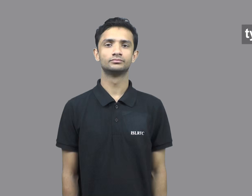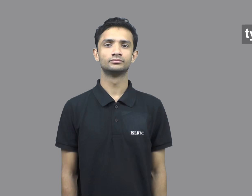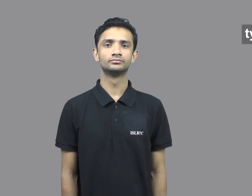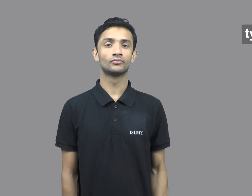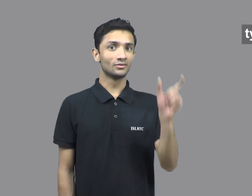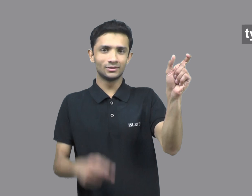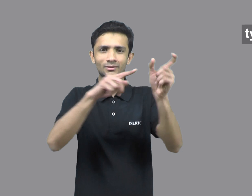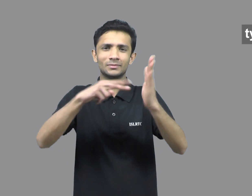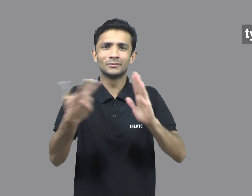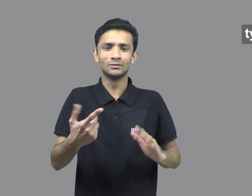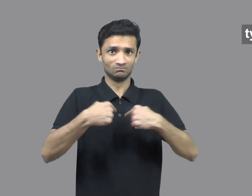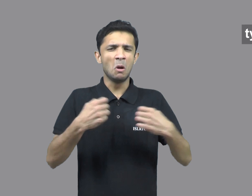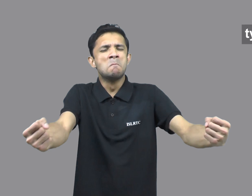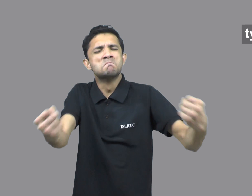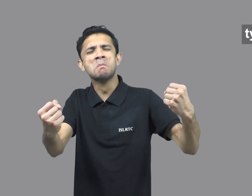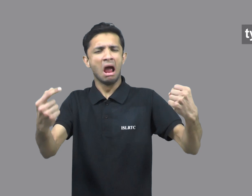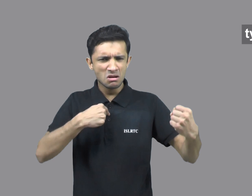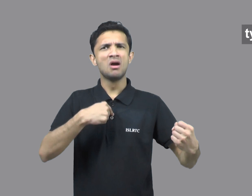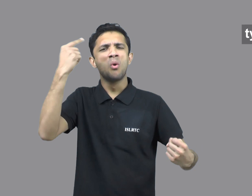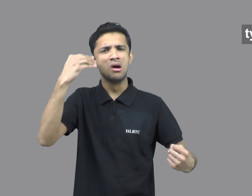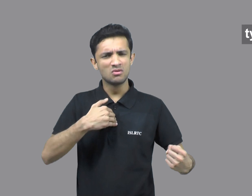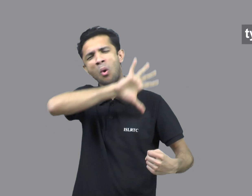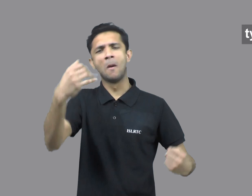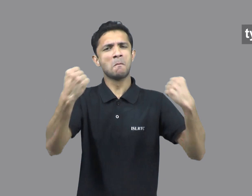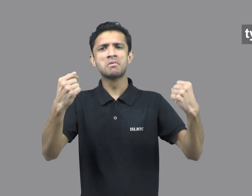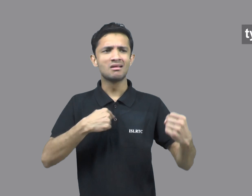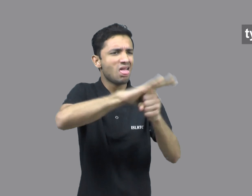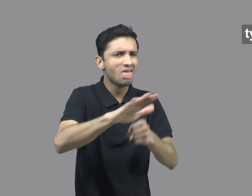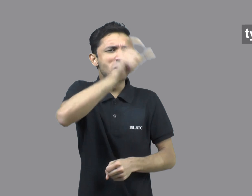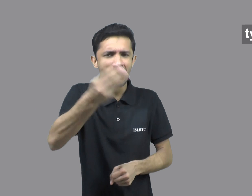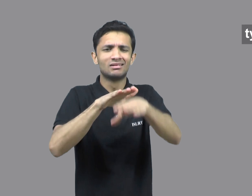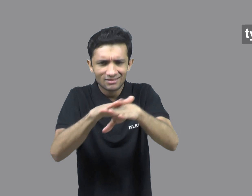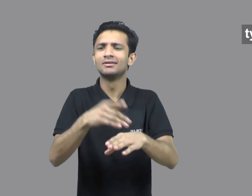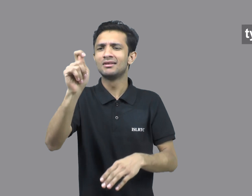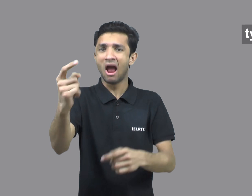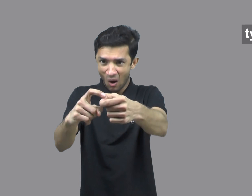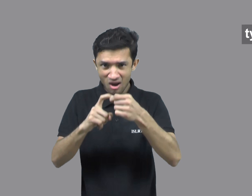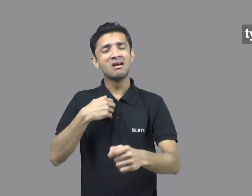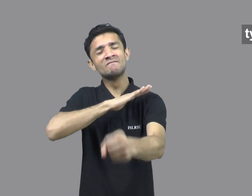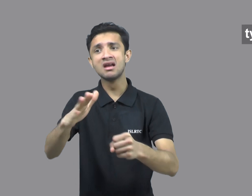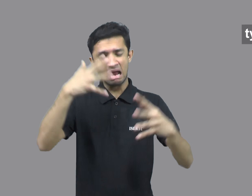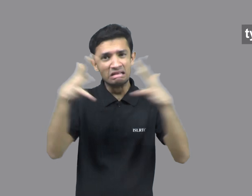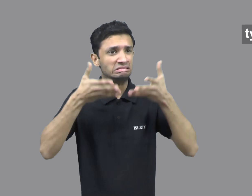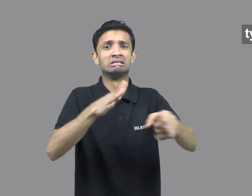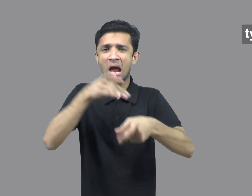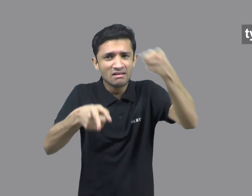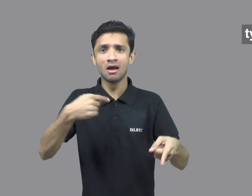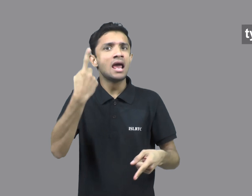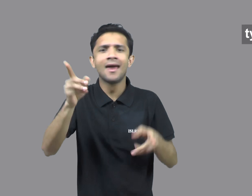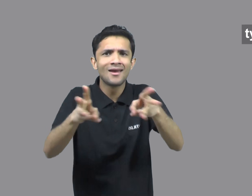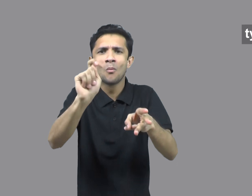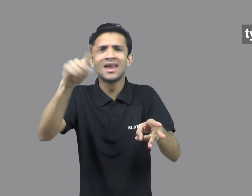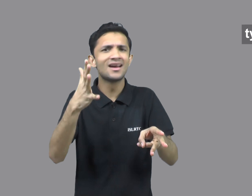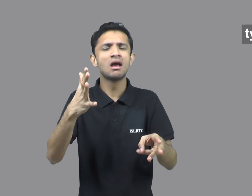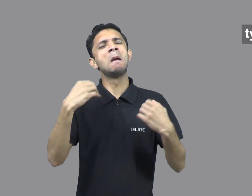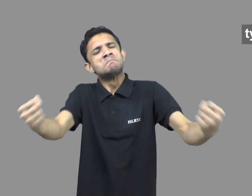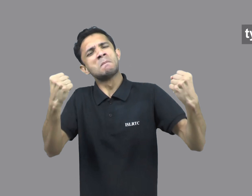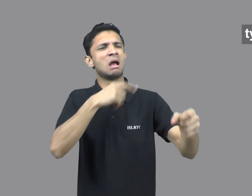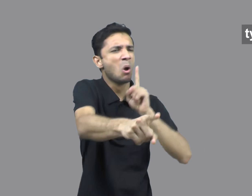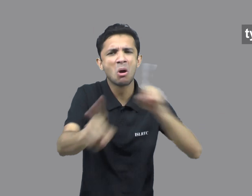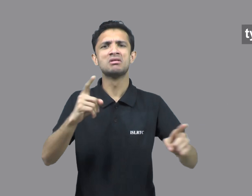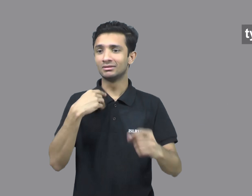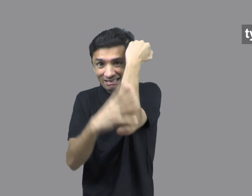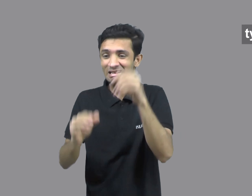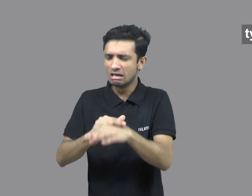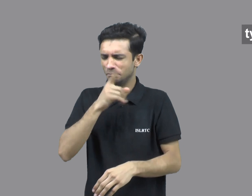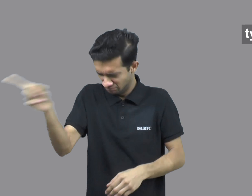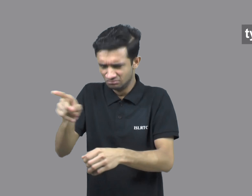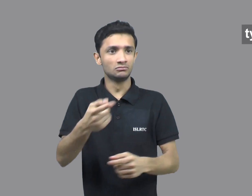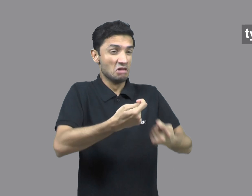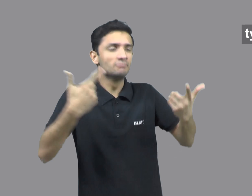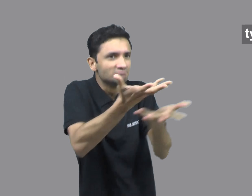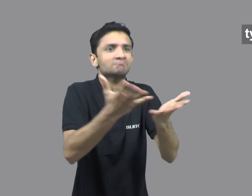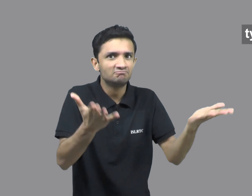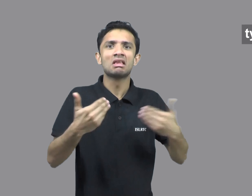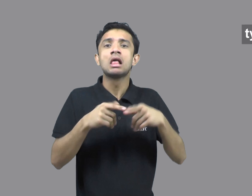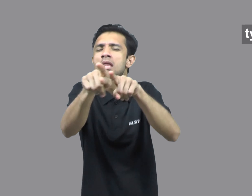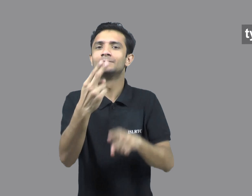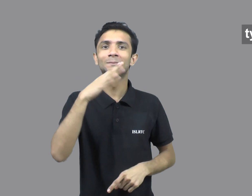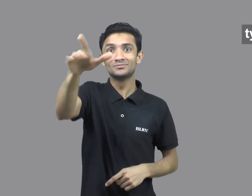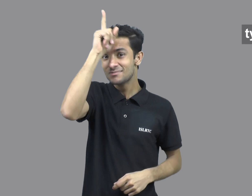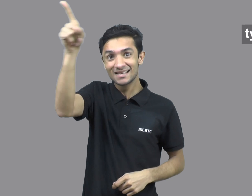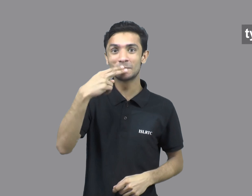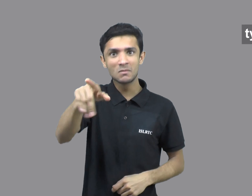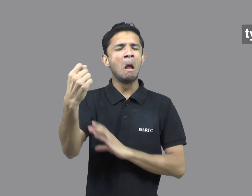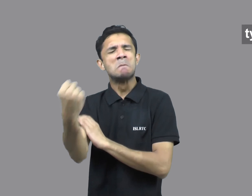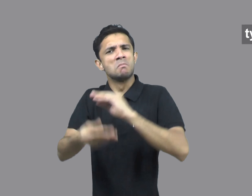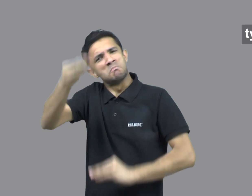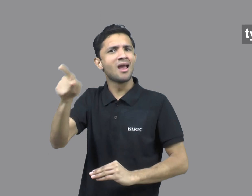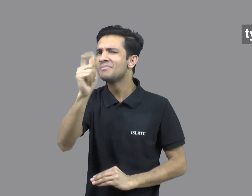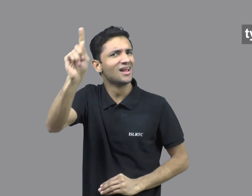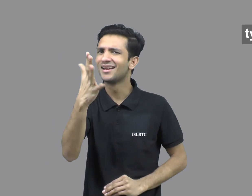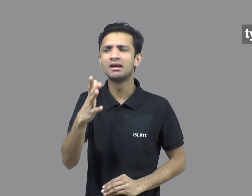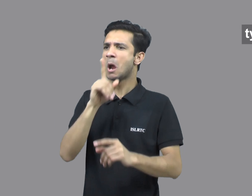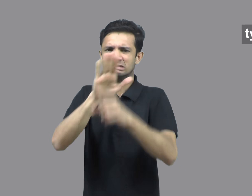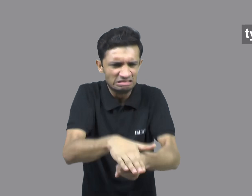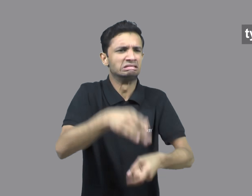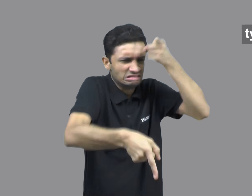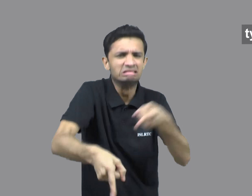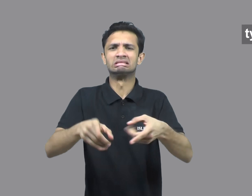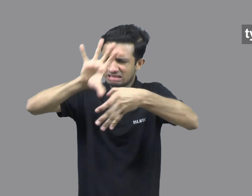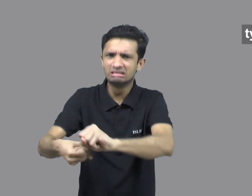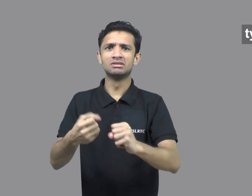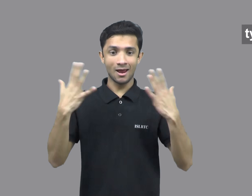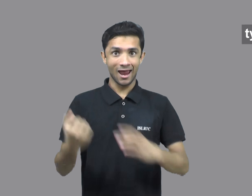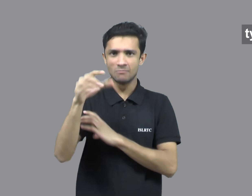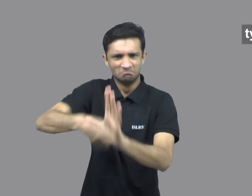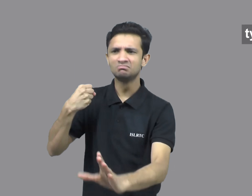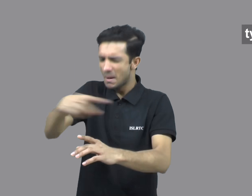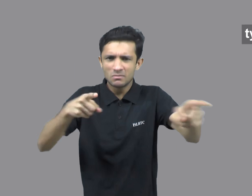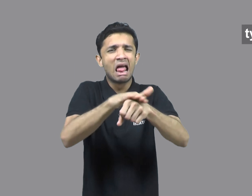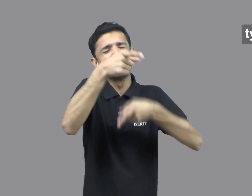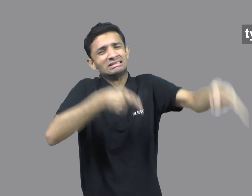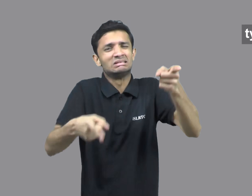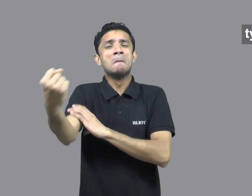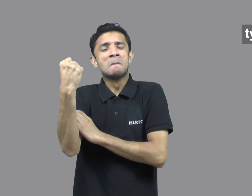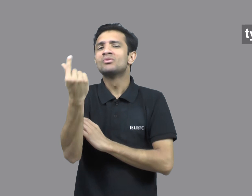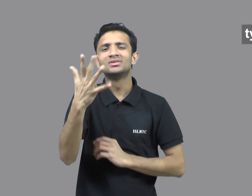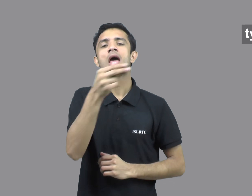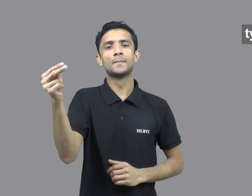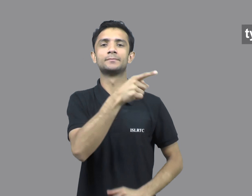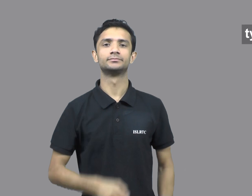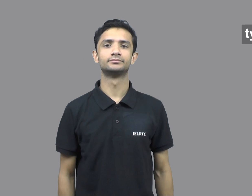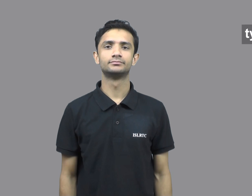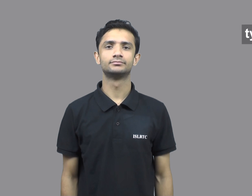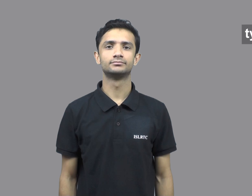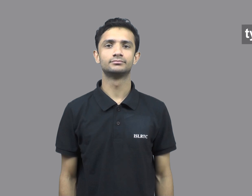Tyranny